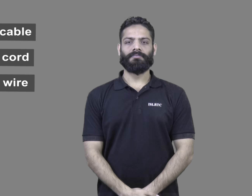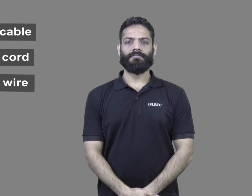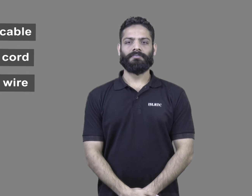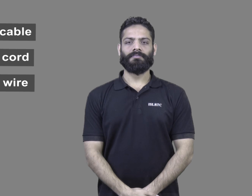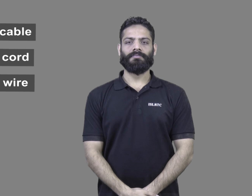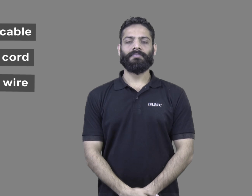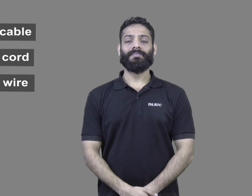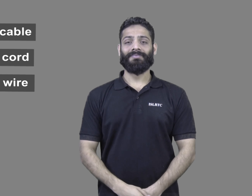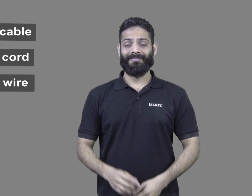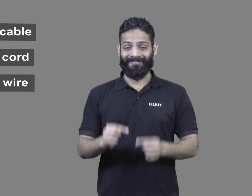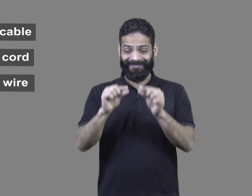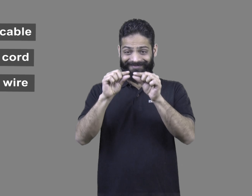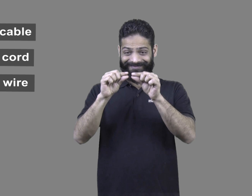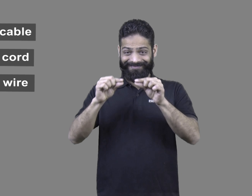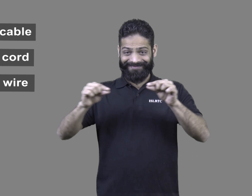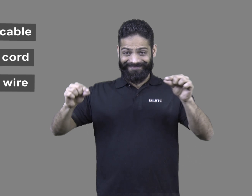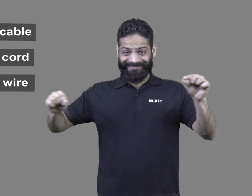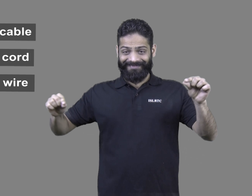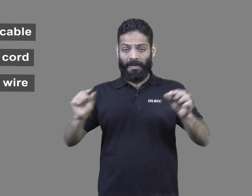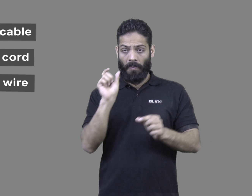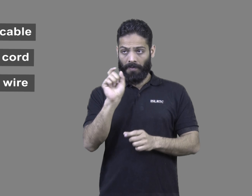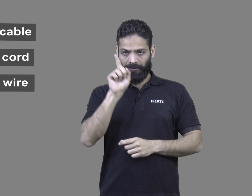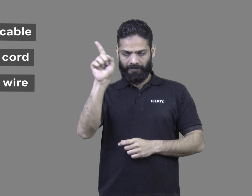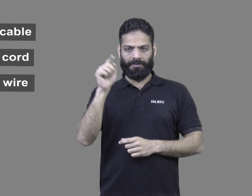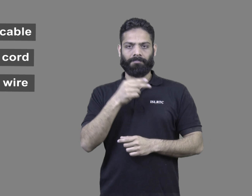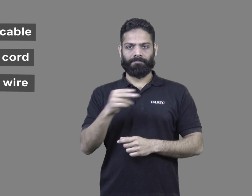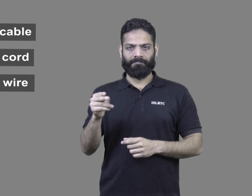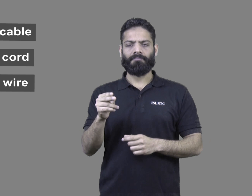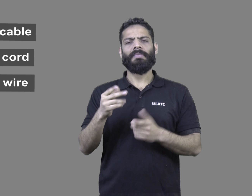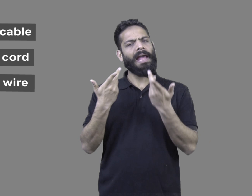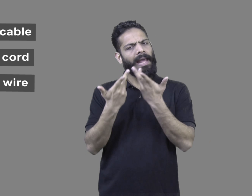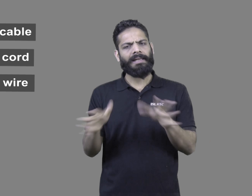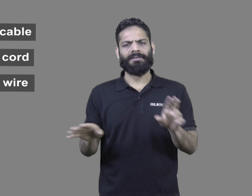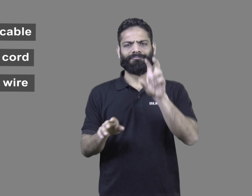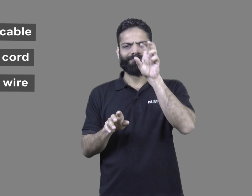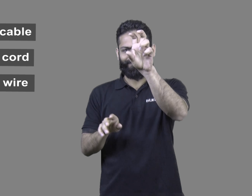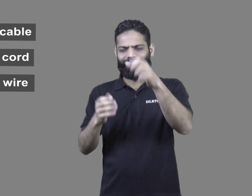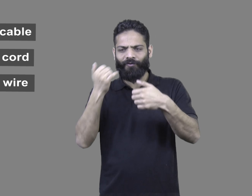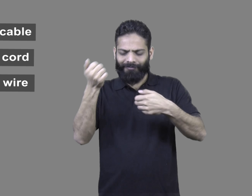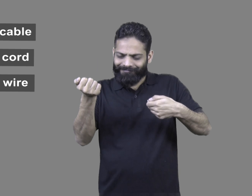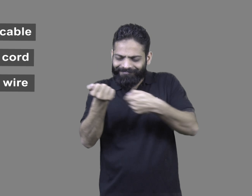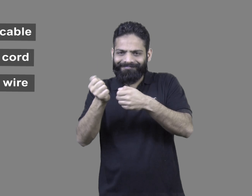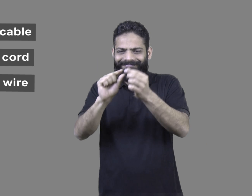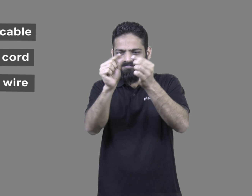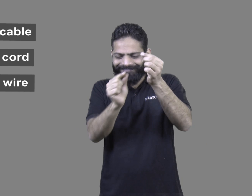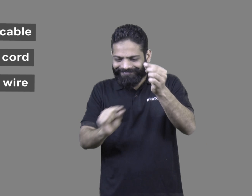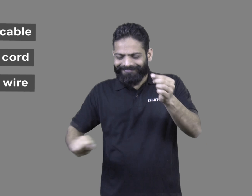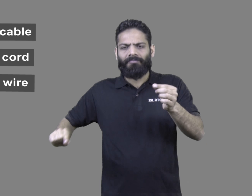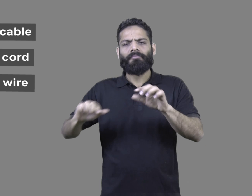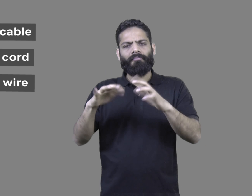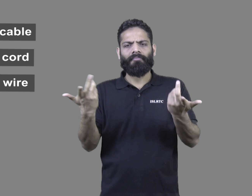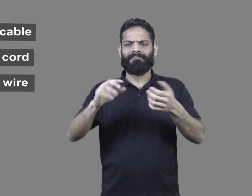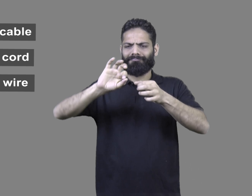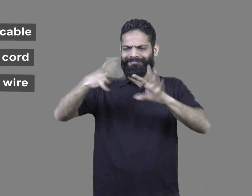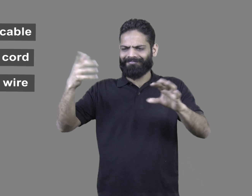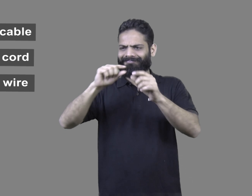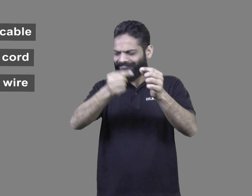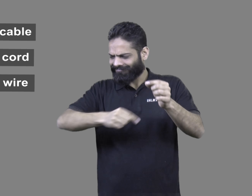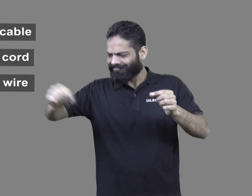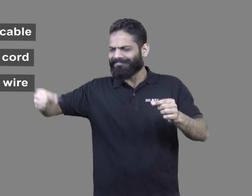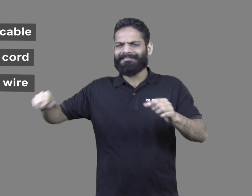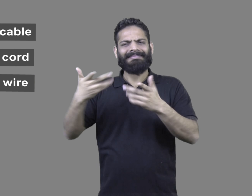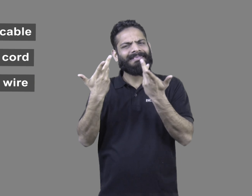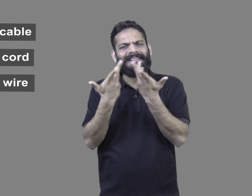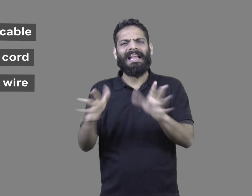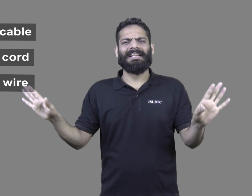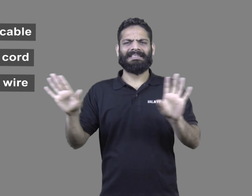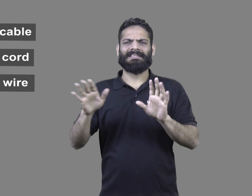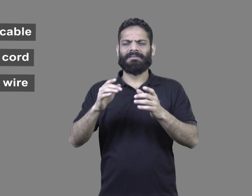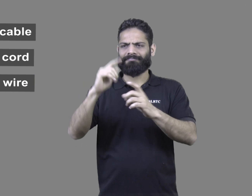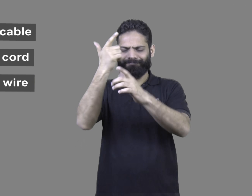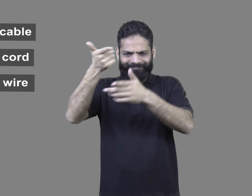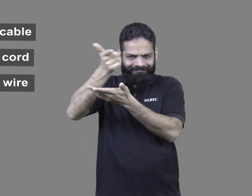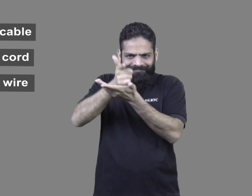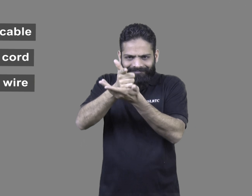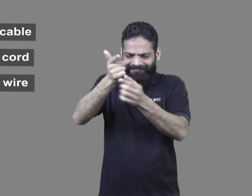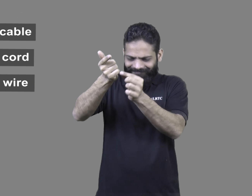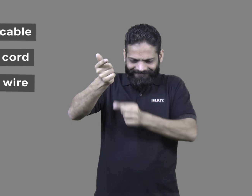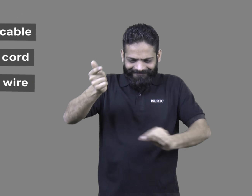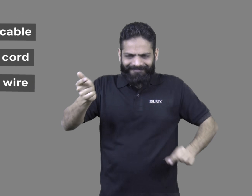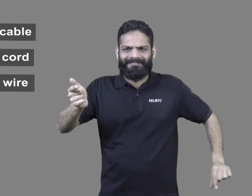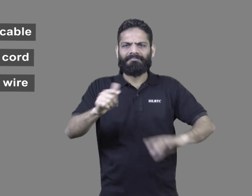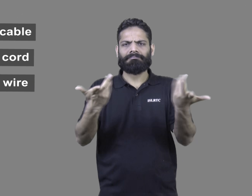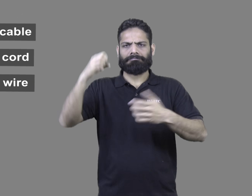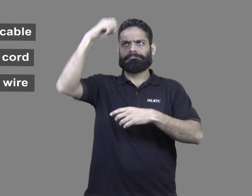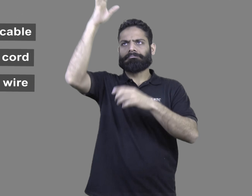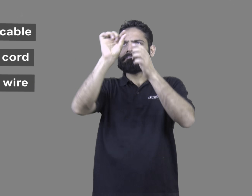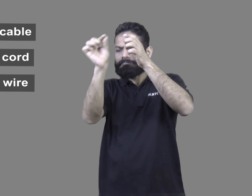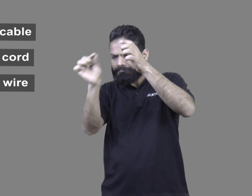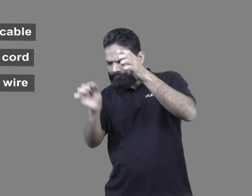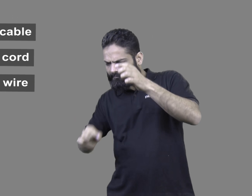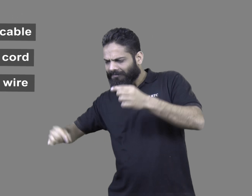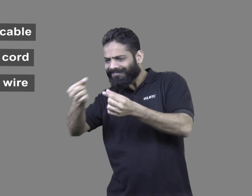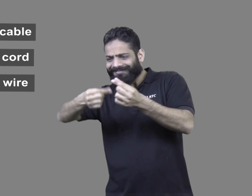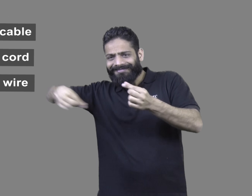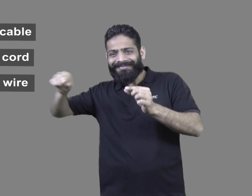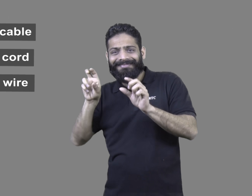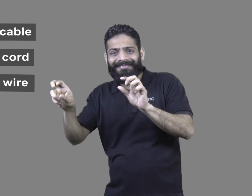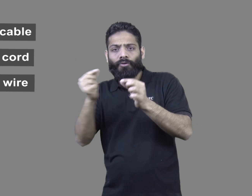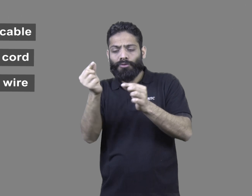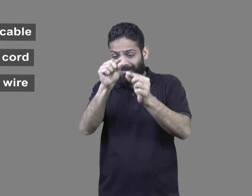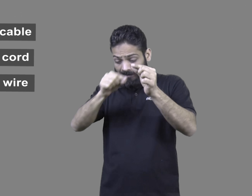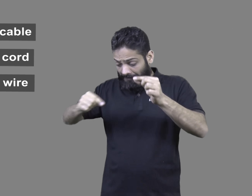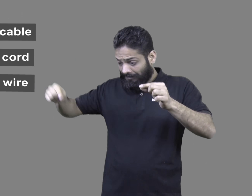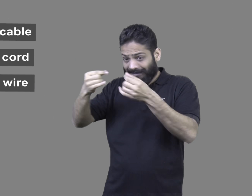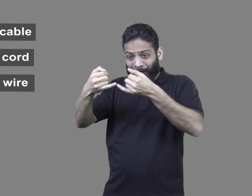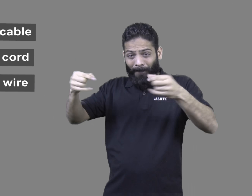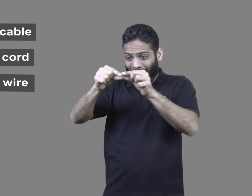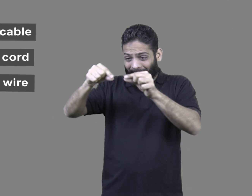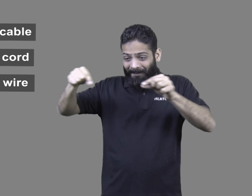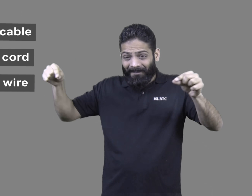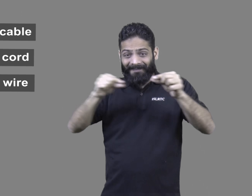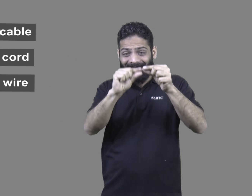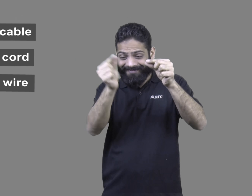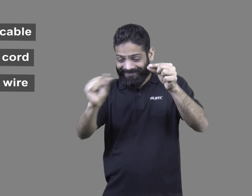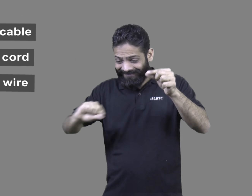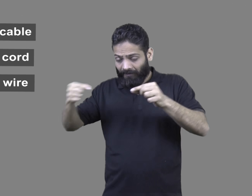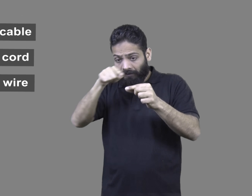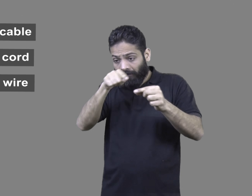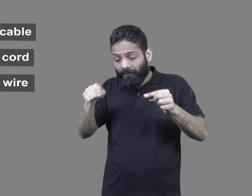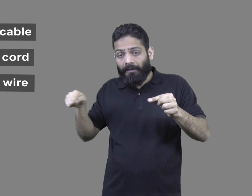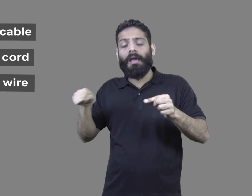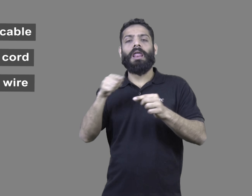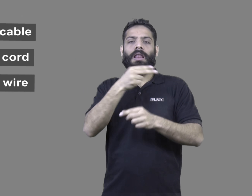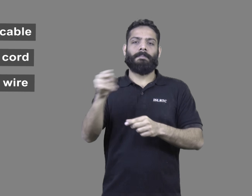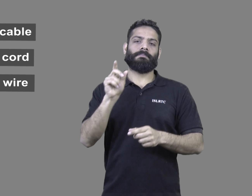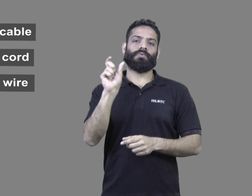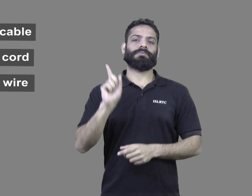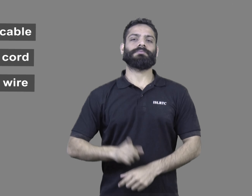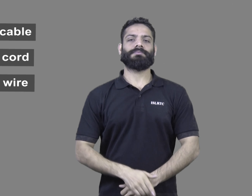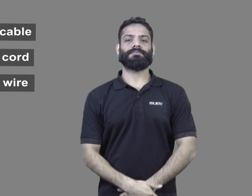Cable Cord Wire